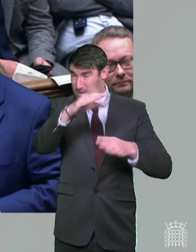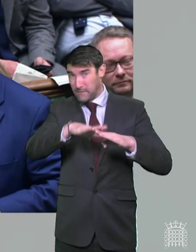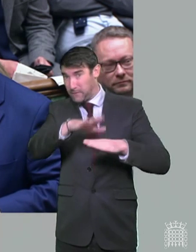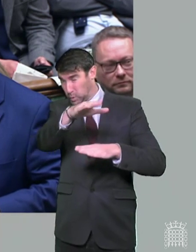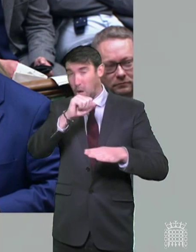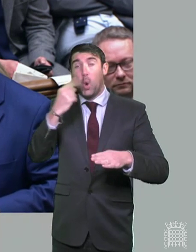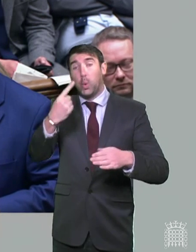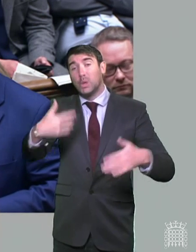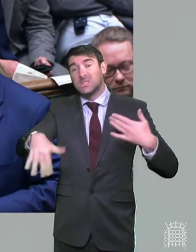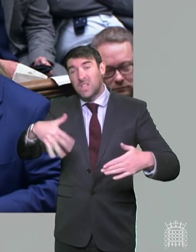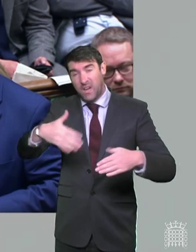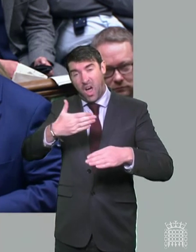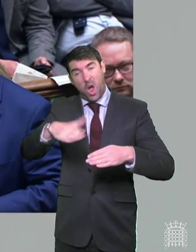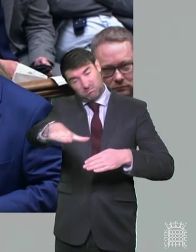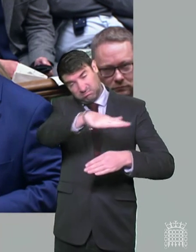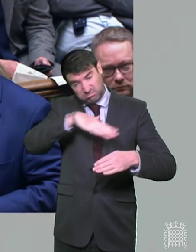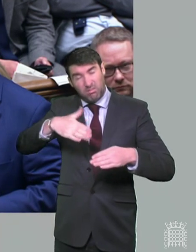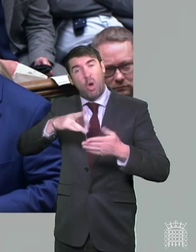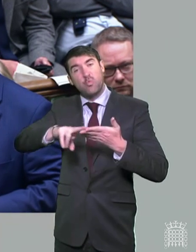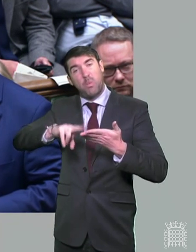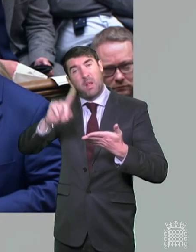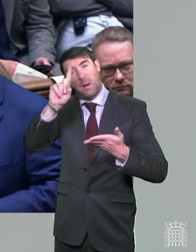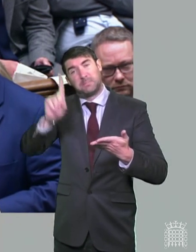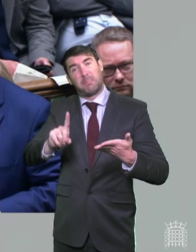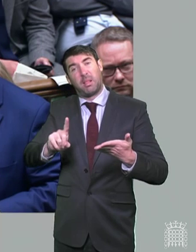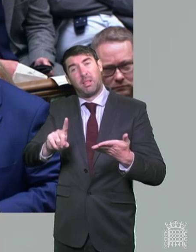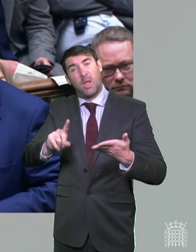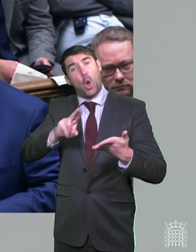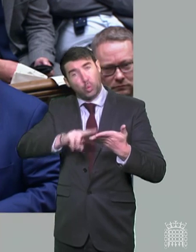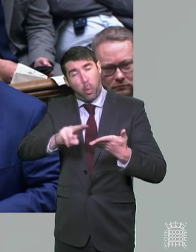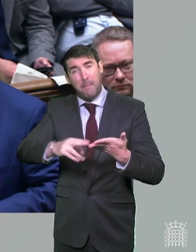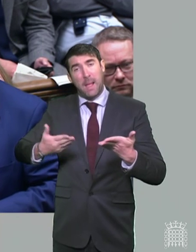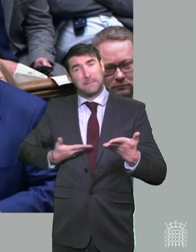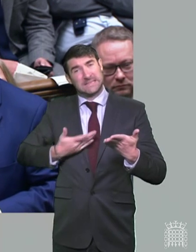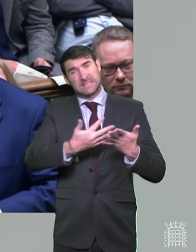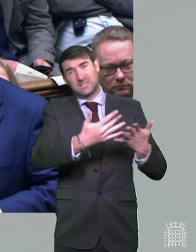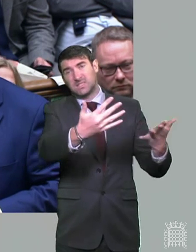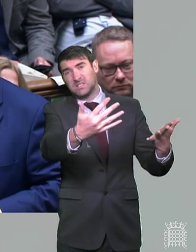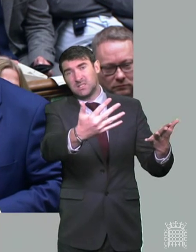These costs must not be passed on to consumers and businesses by deferring bills.